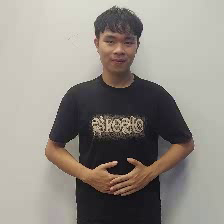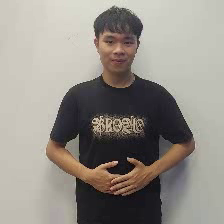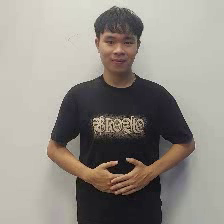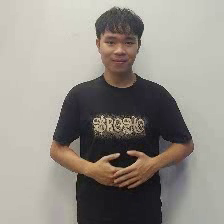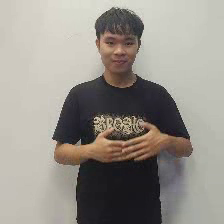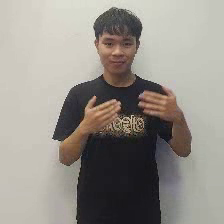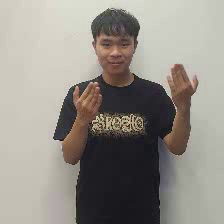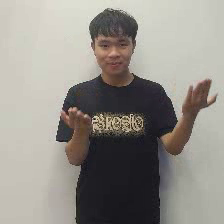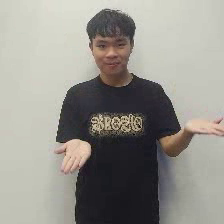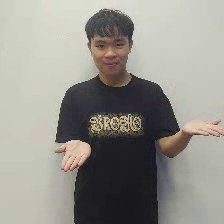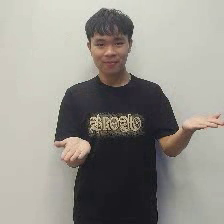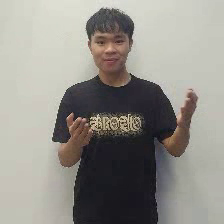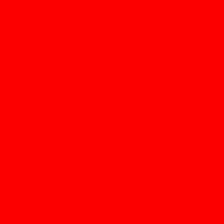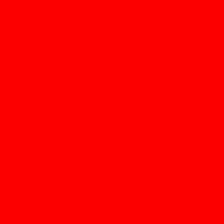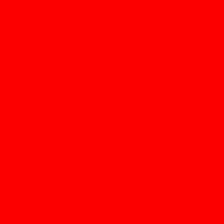Hôm nay